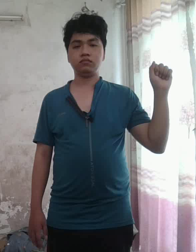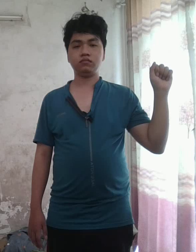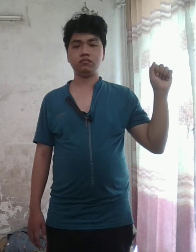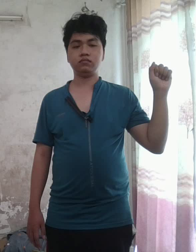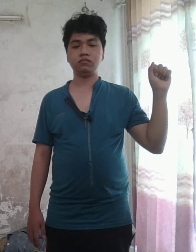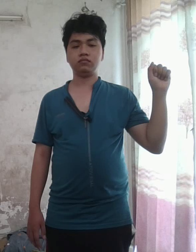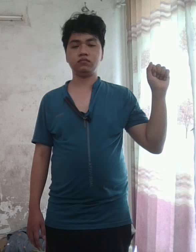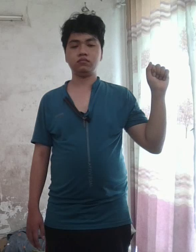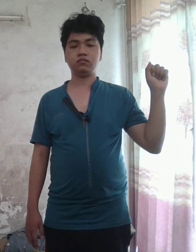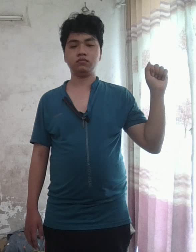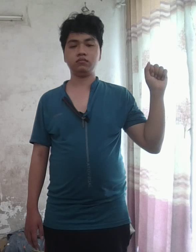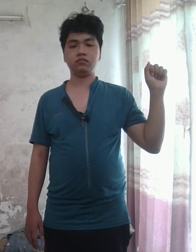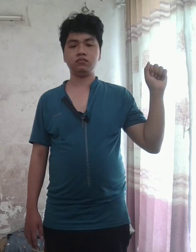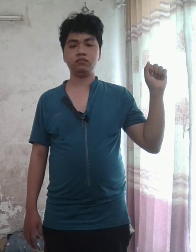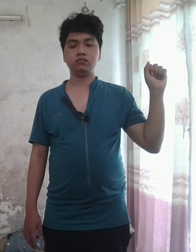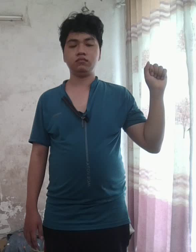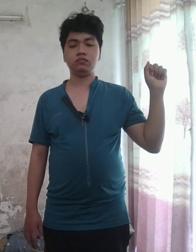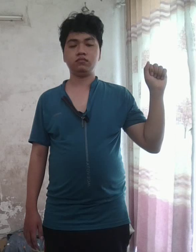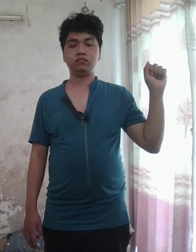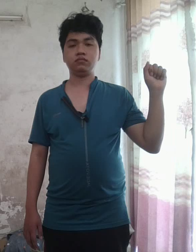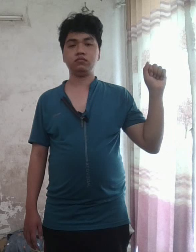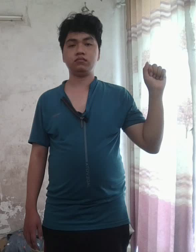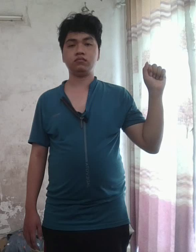a